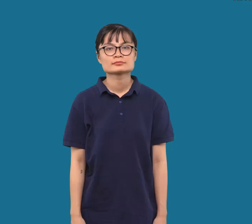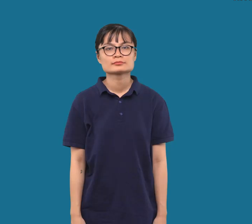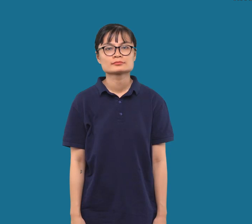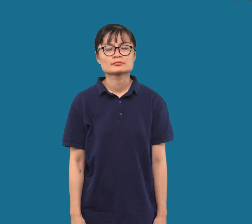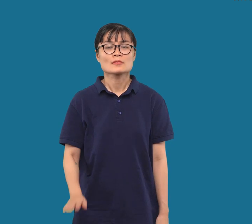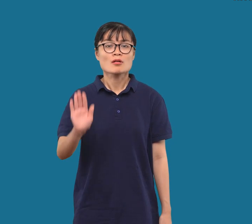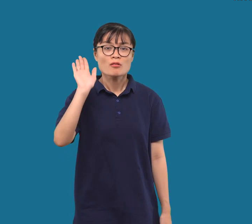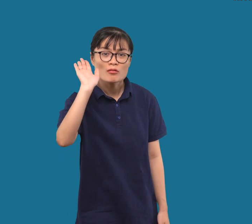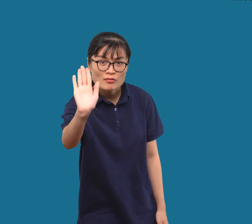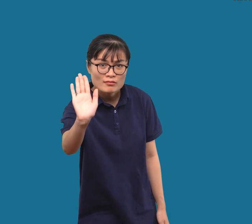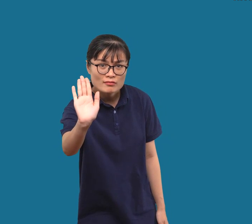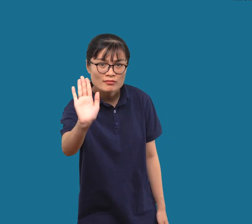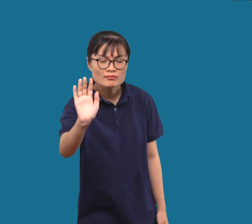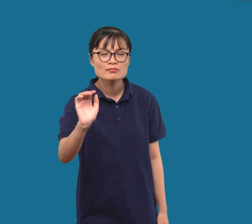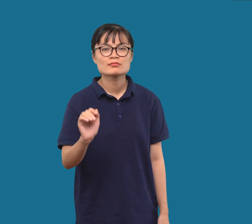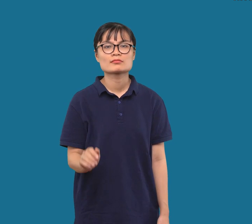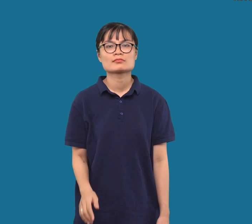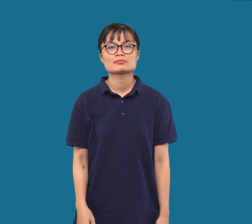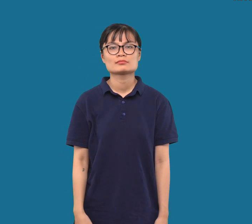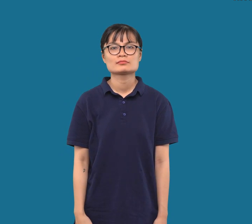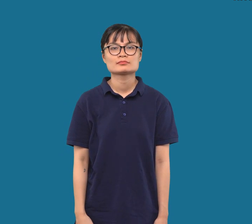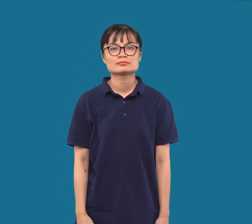khoan (khoan đã)